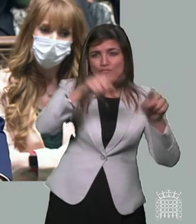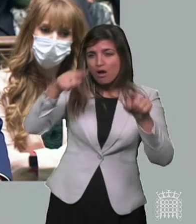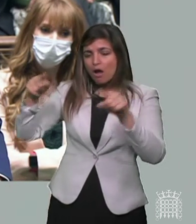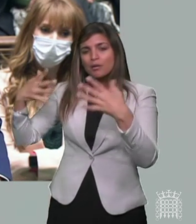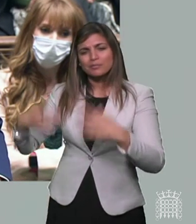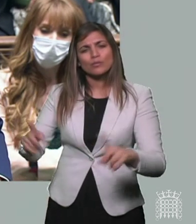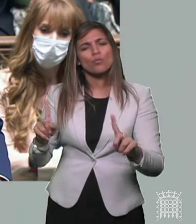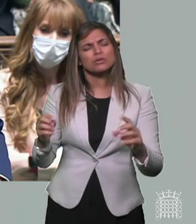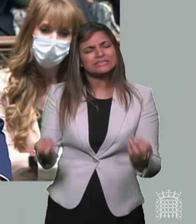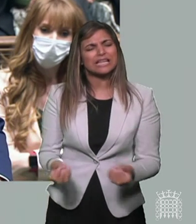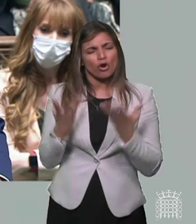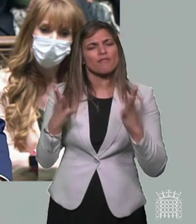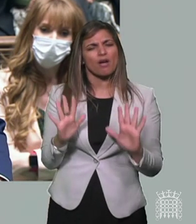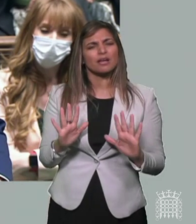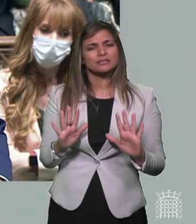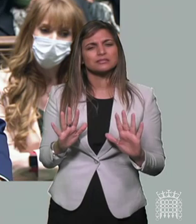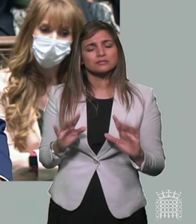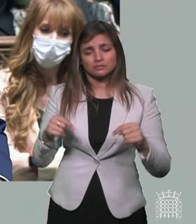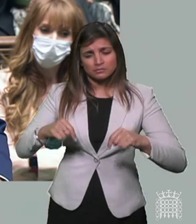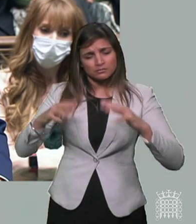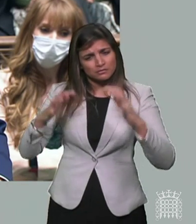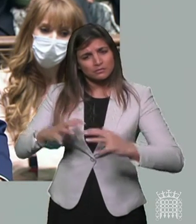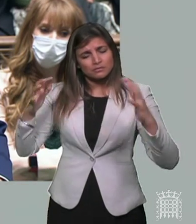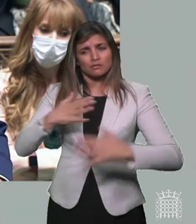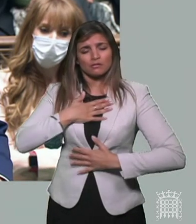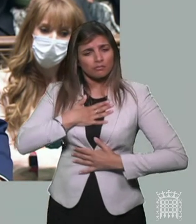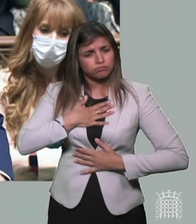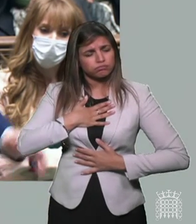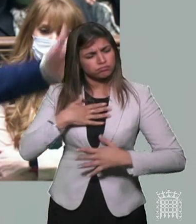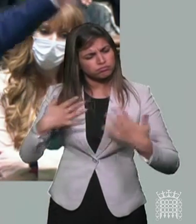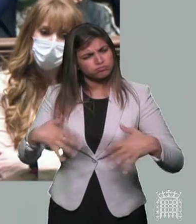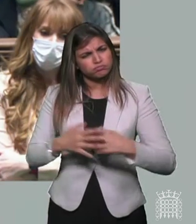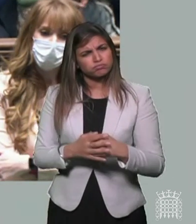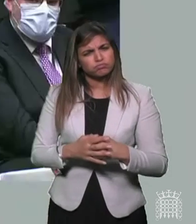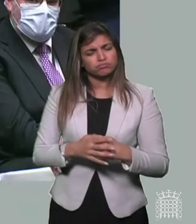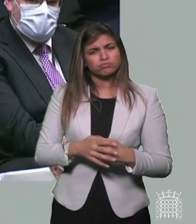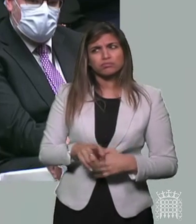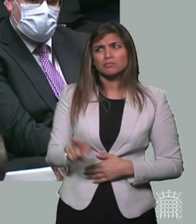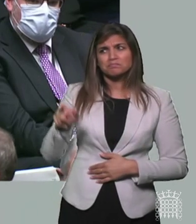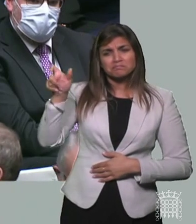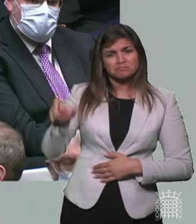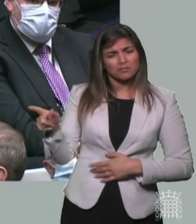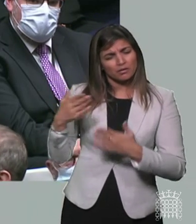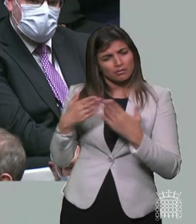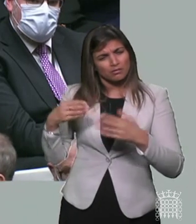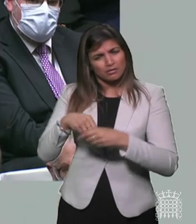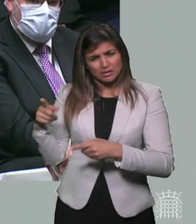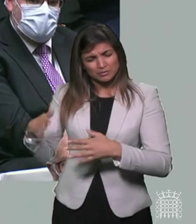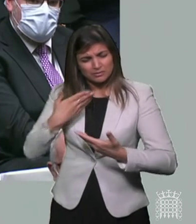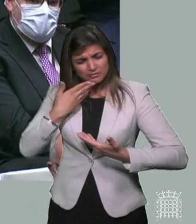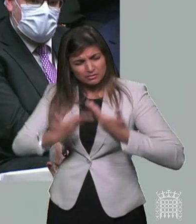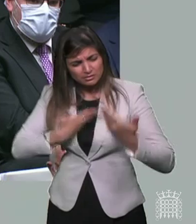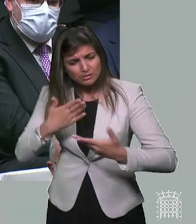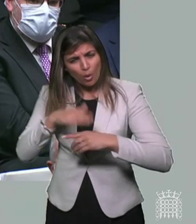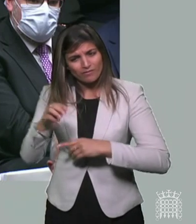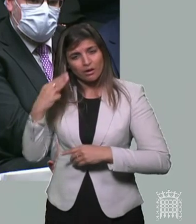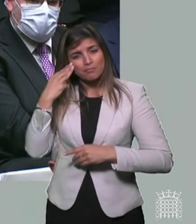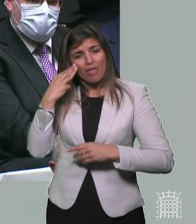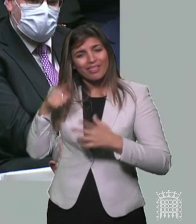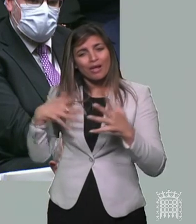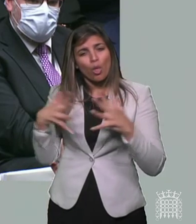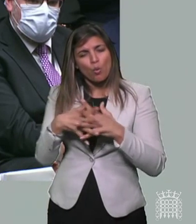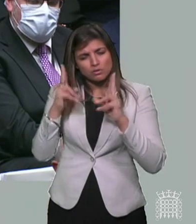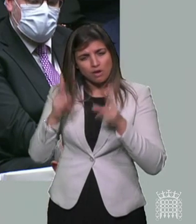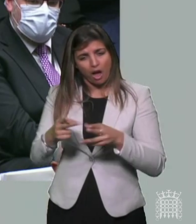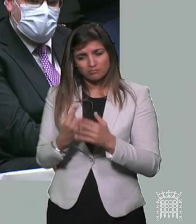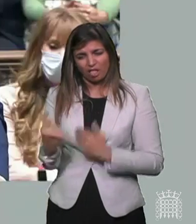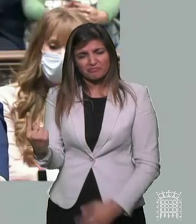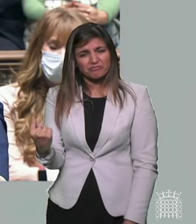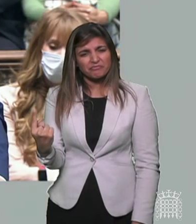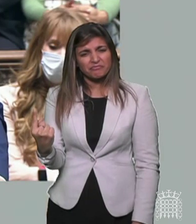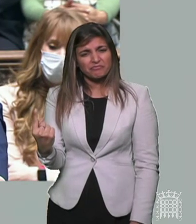The House and the whole country were moved by the honourable Member for Strangford as he talked about his mother-in-law dying alone.